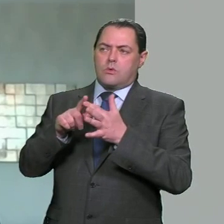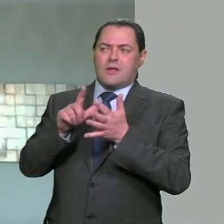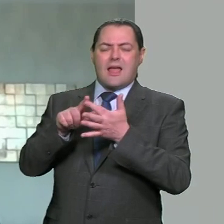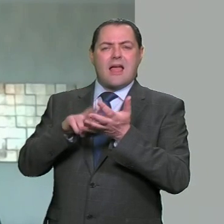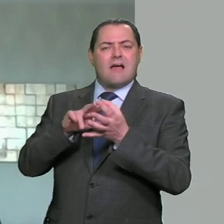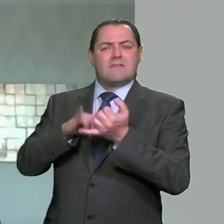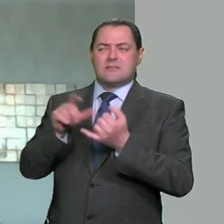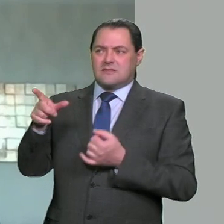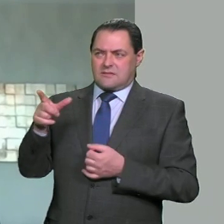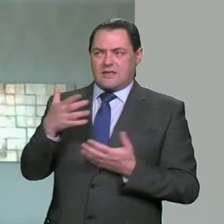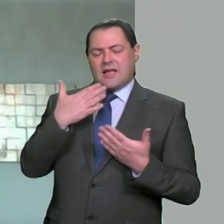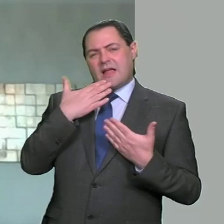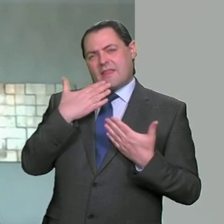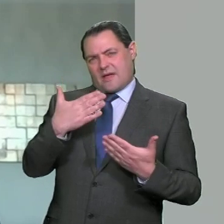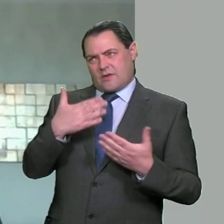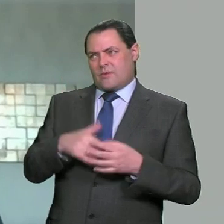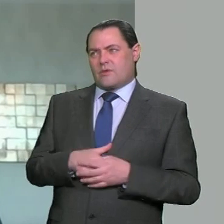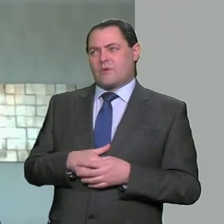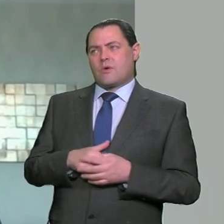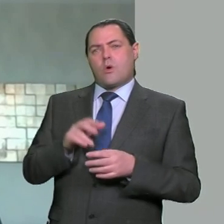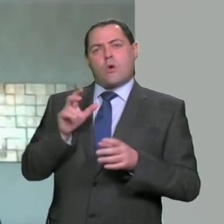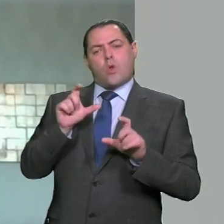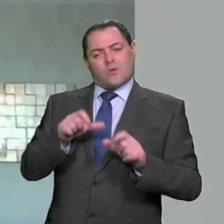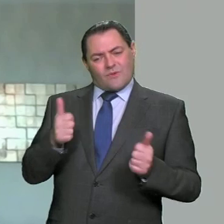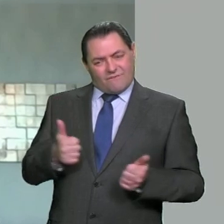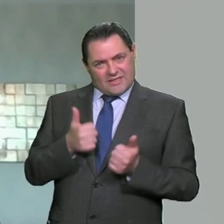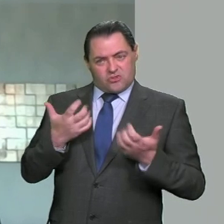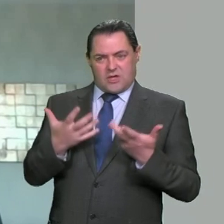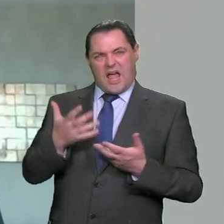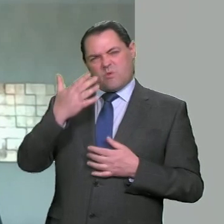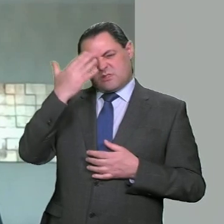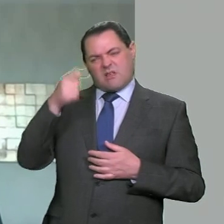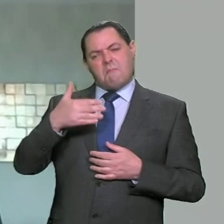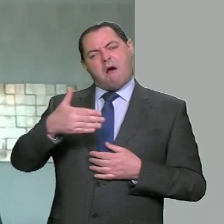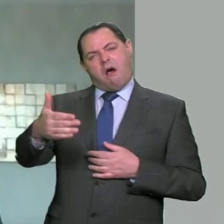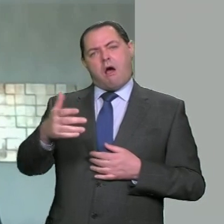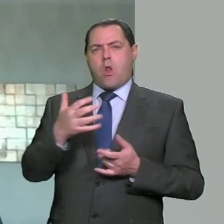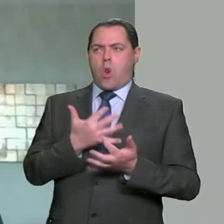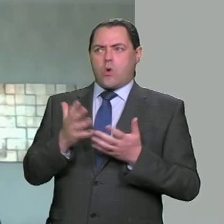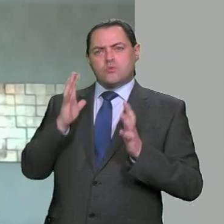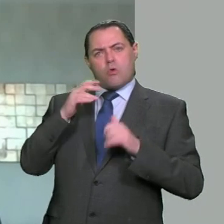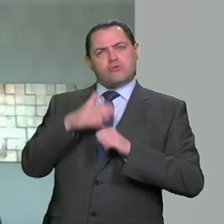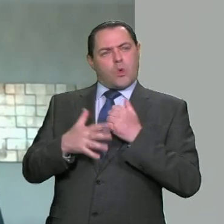As we come out of lockdown and look to the summer, many people are going to be concerned about their body image.